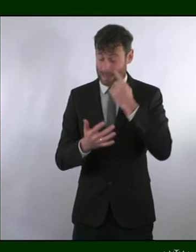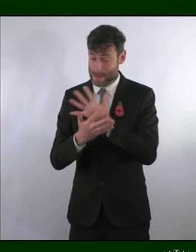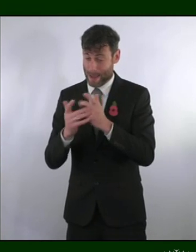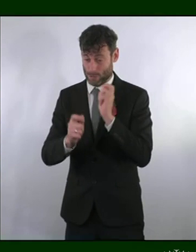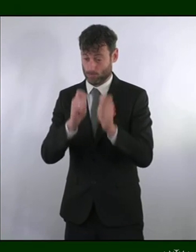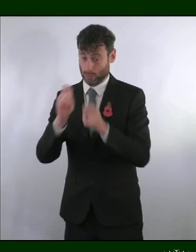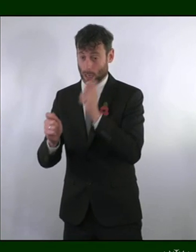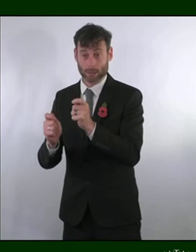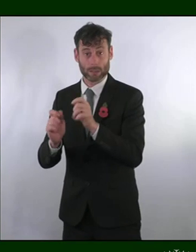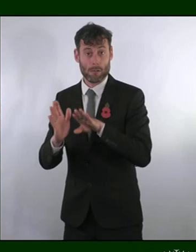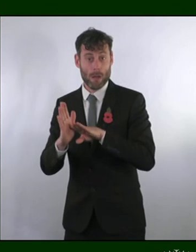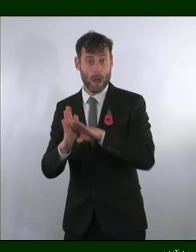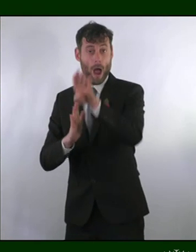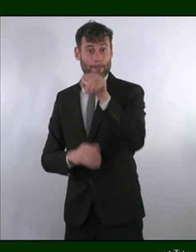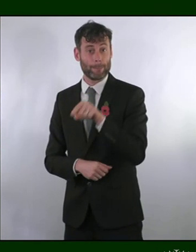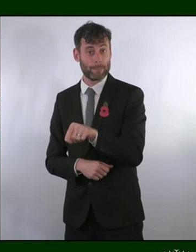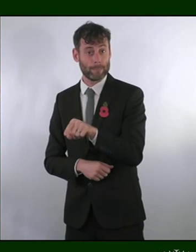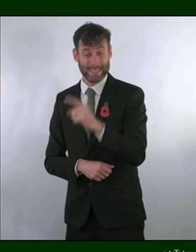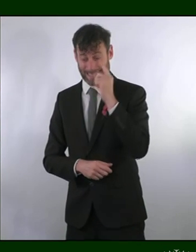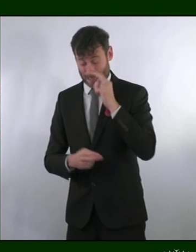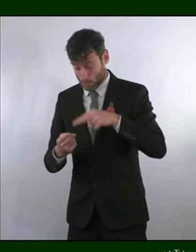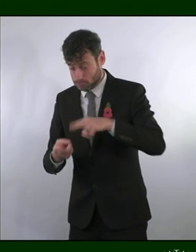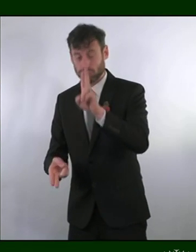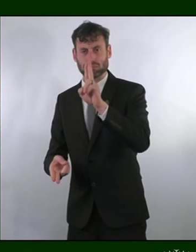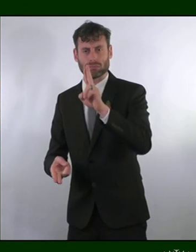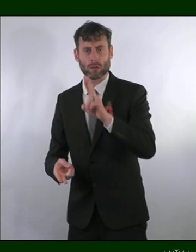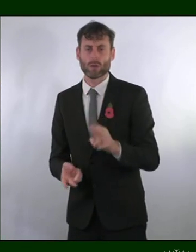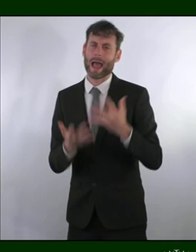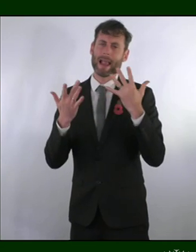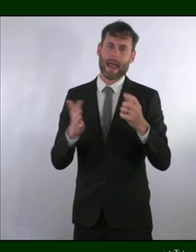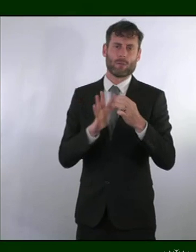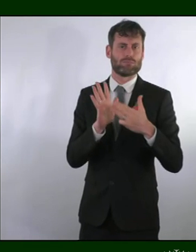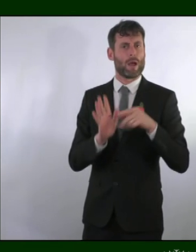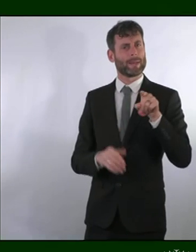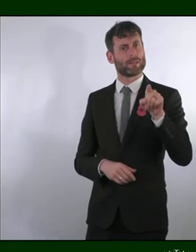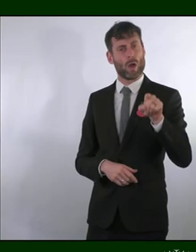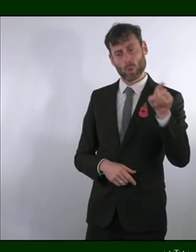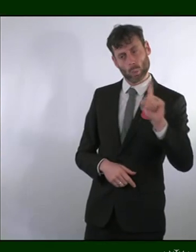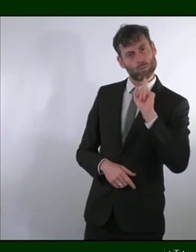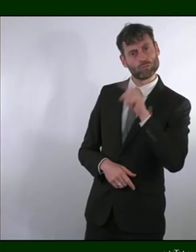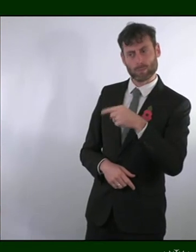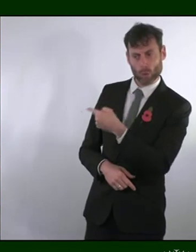What is the Prime Minister’s message to those who have lost their jobs because of the Chancellor’s delay?